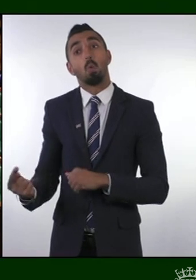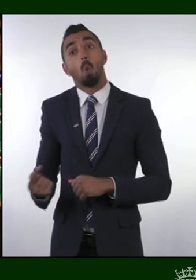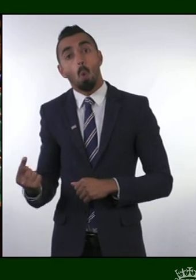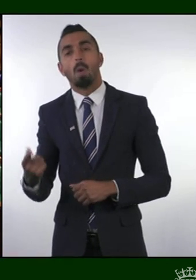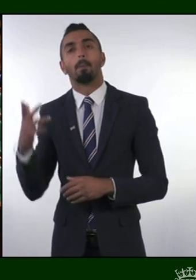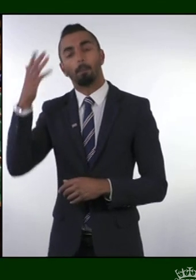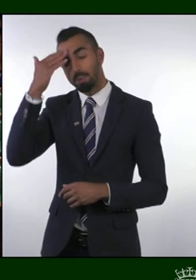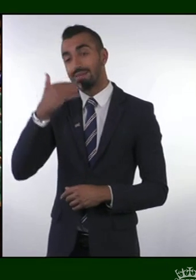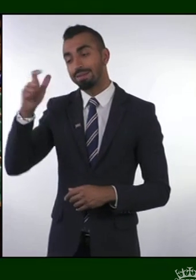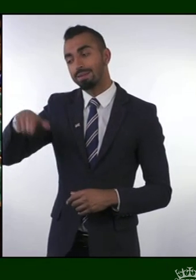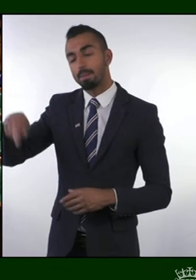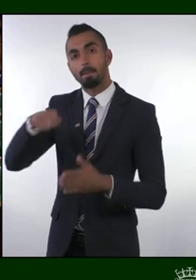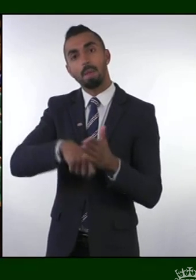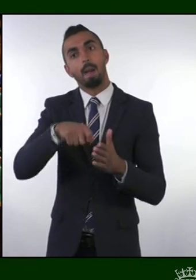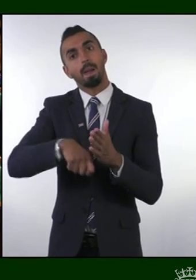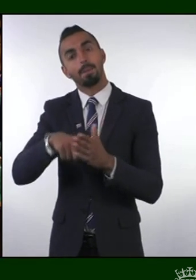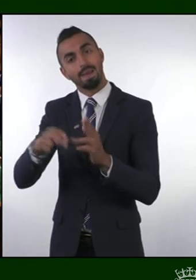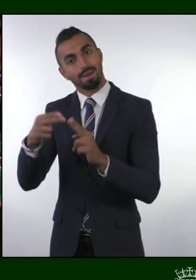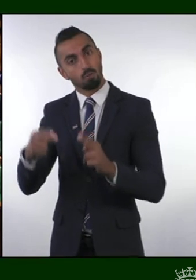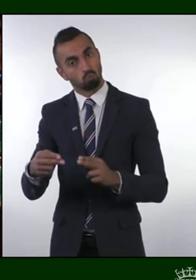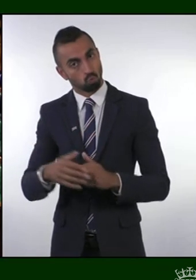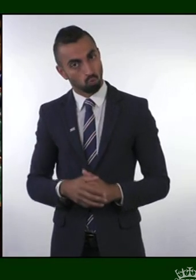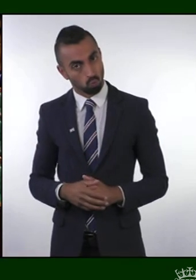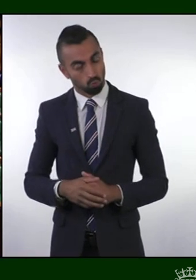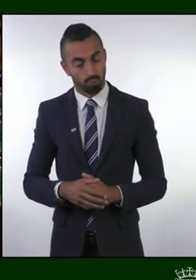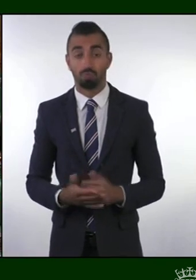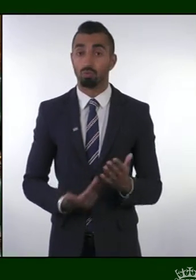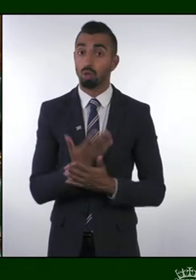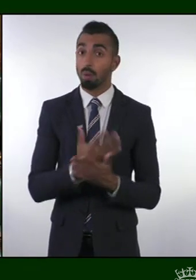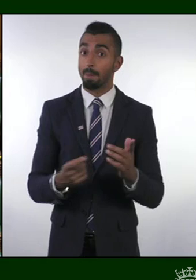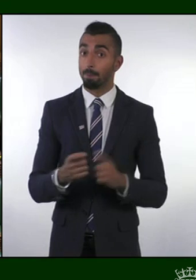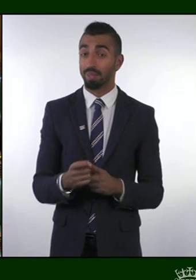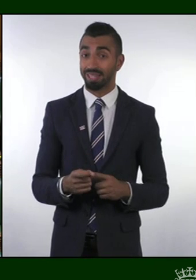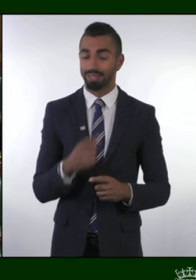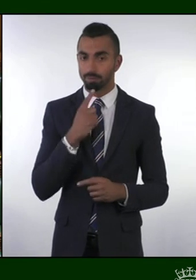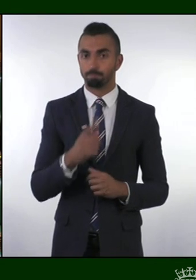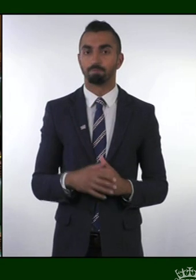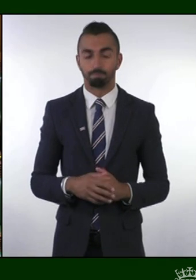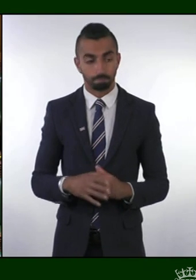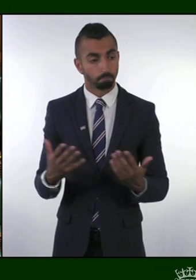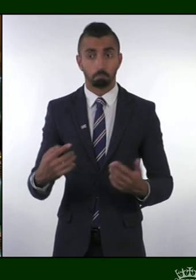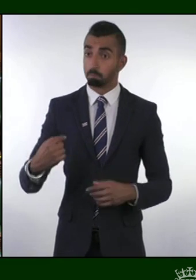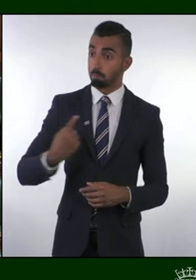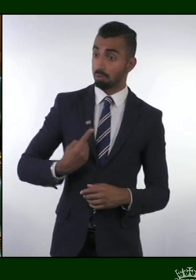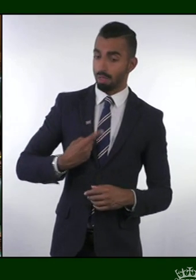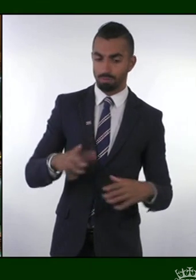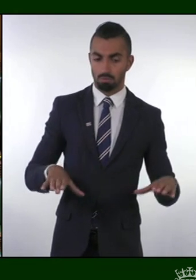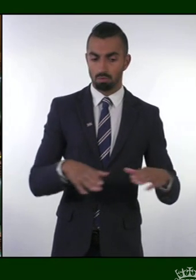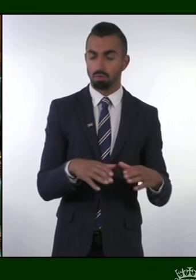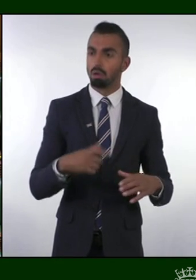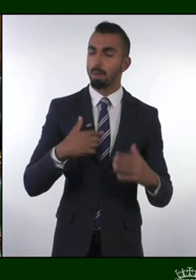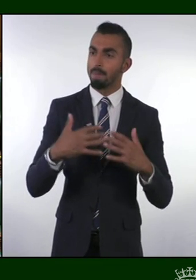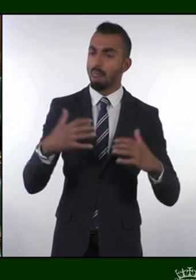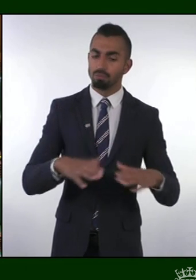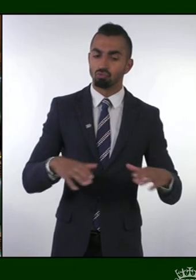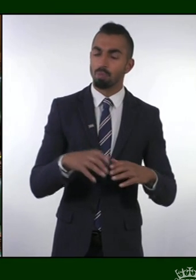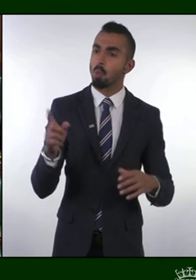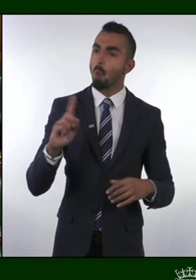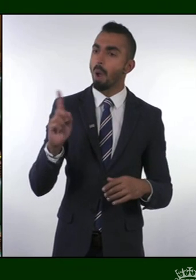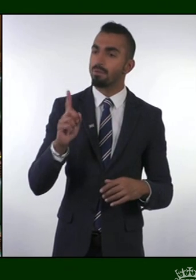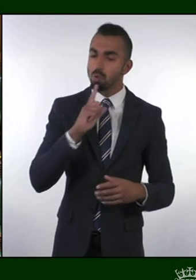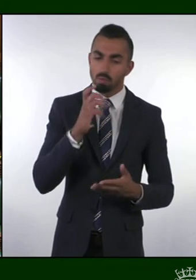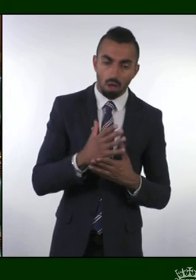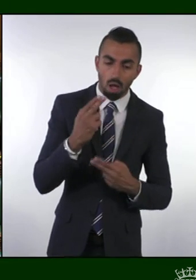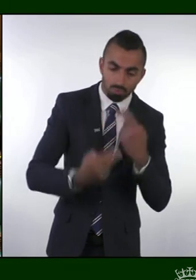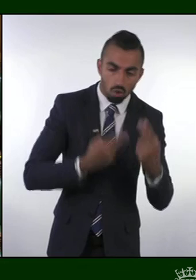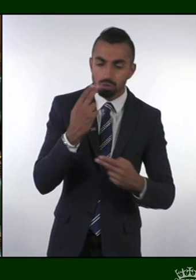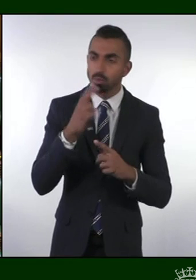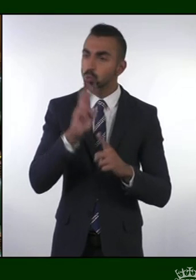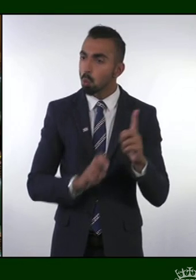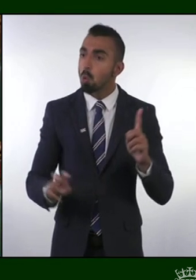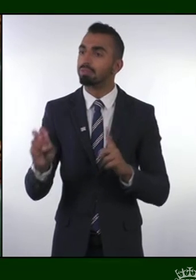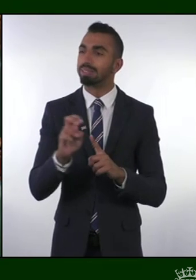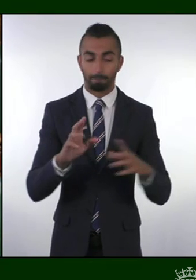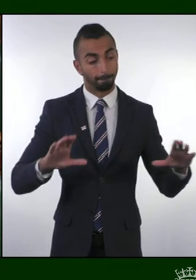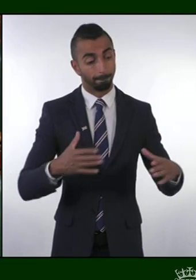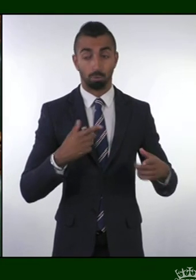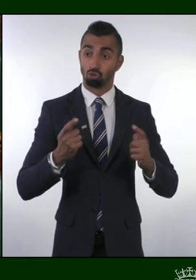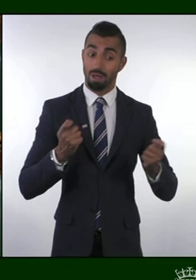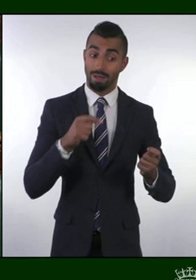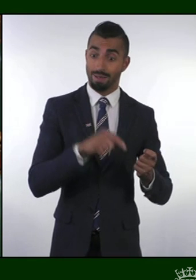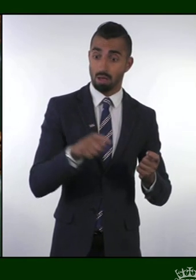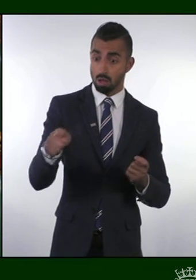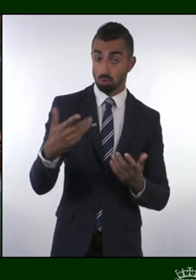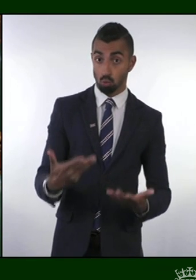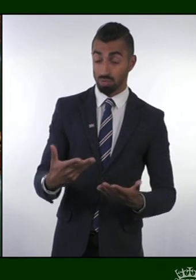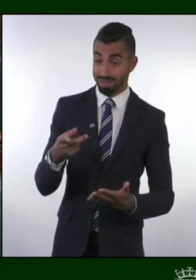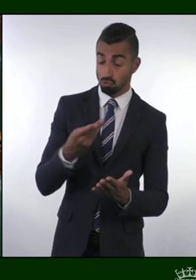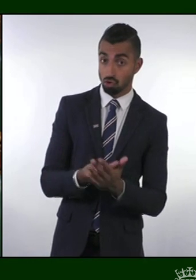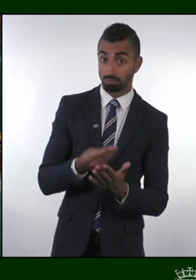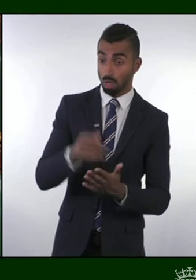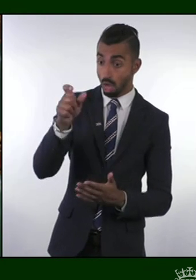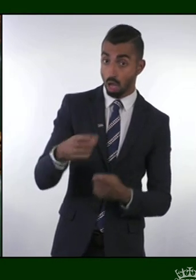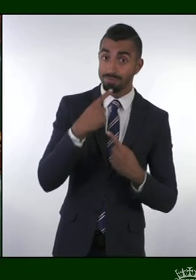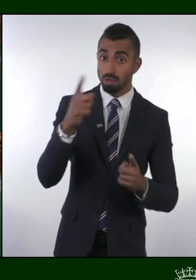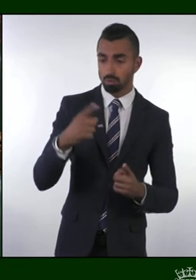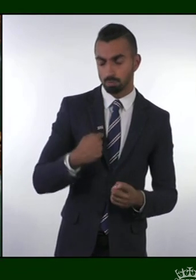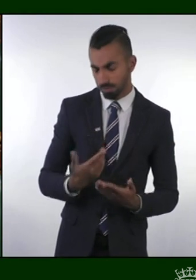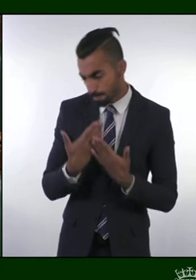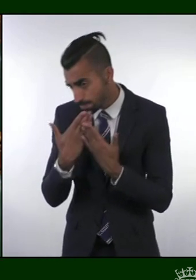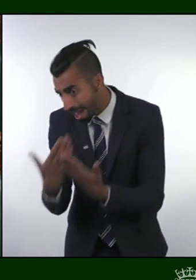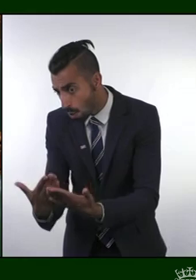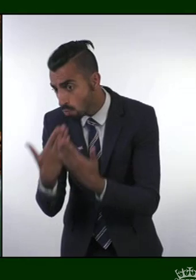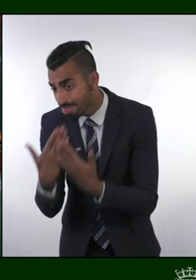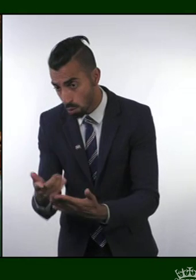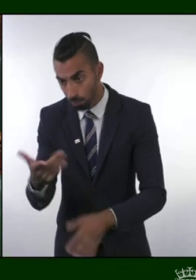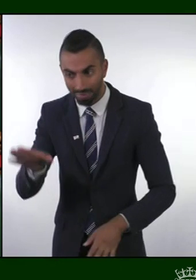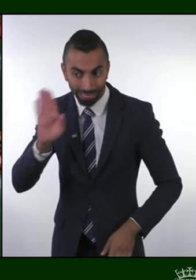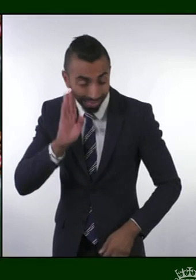As the chairman of the all-party group on hospitality and tourism, I warmly thank the Chancellor for his announcements today: thank you for listening to the sector and for what you have delivered, which will undoubtedly save tens of thousands of jobs and thousands of businesses.